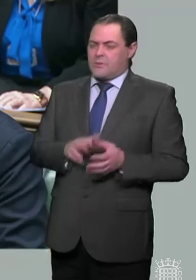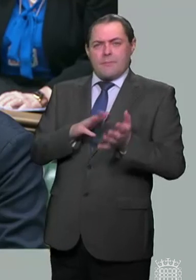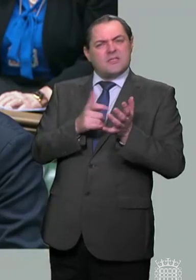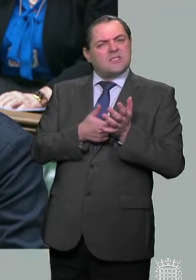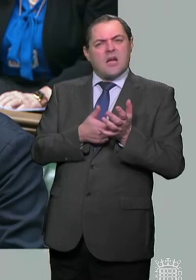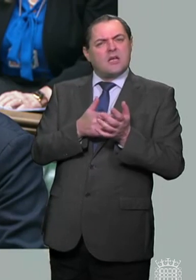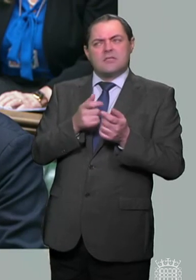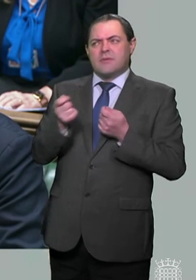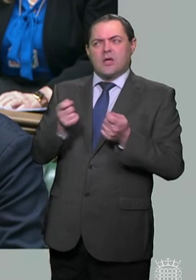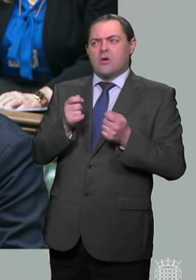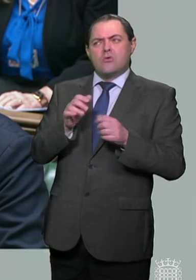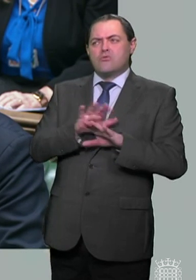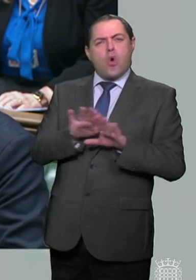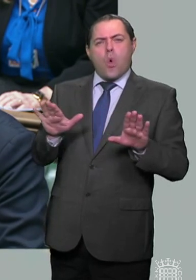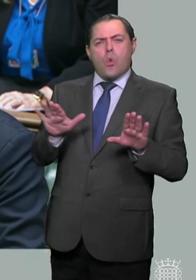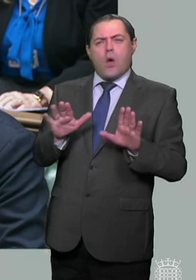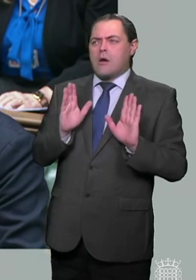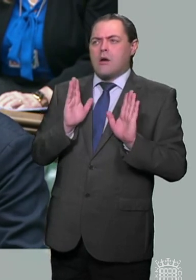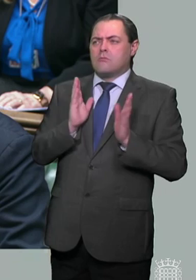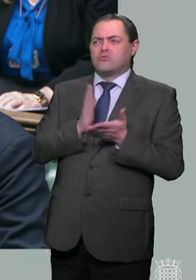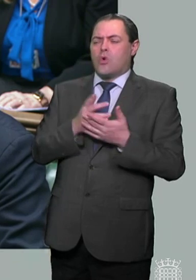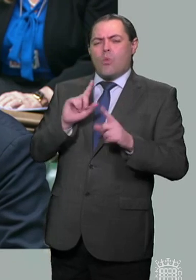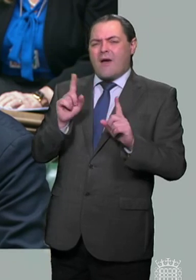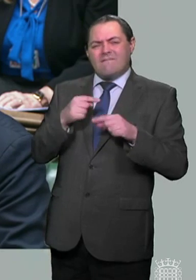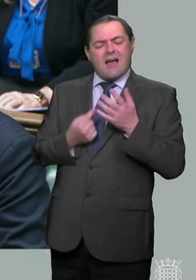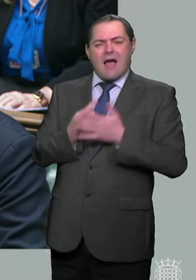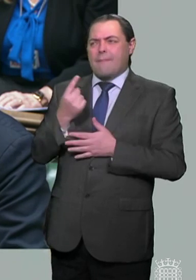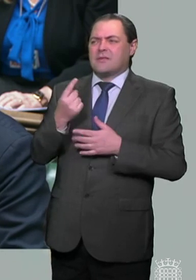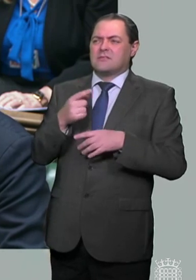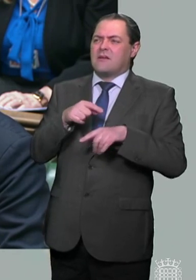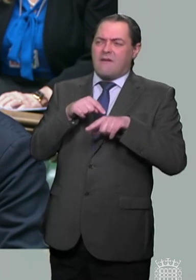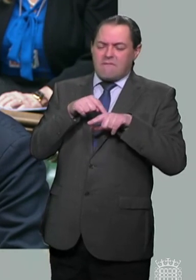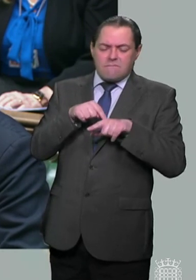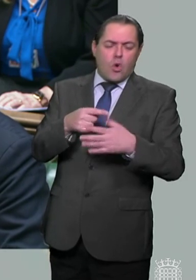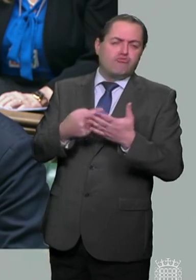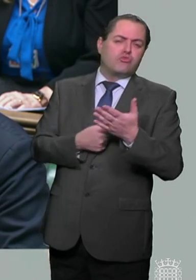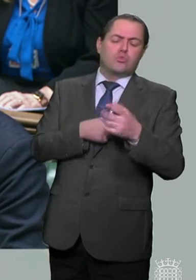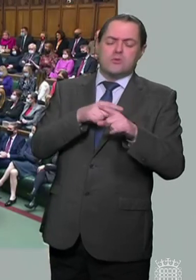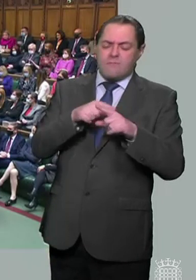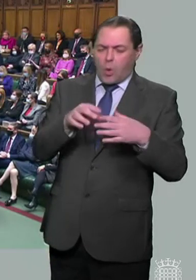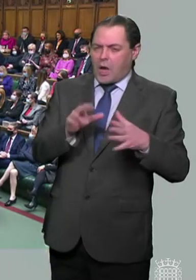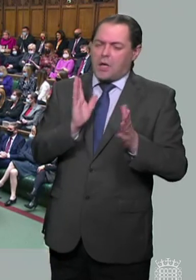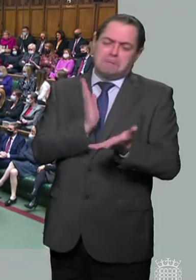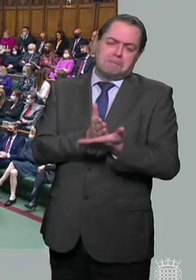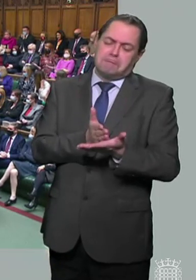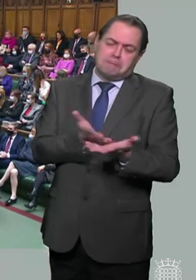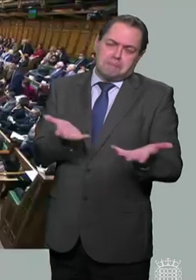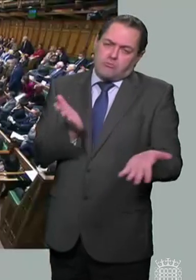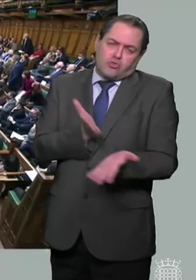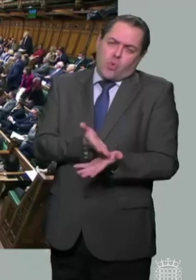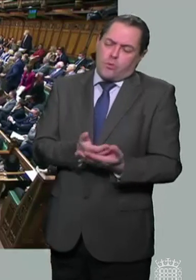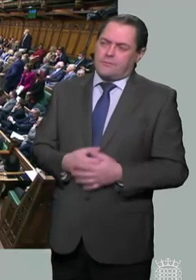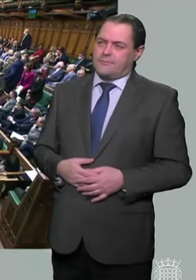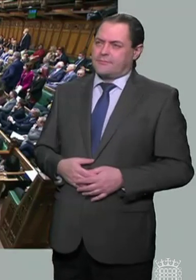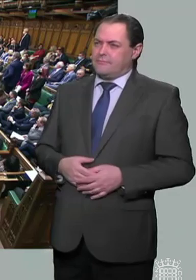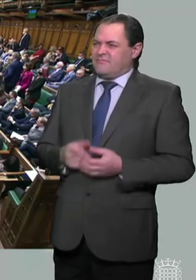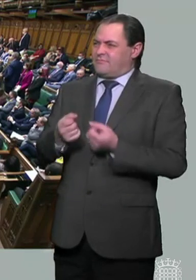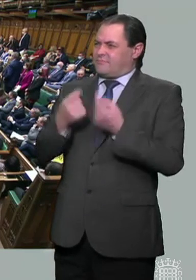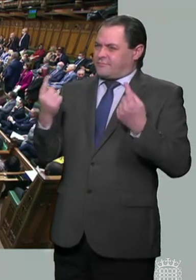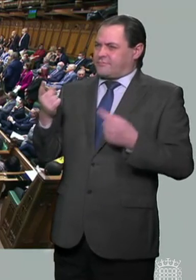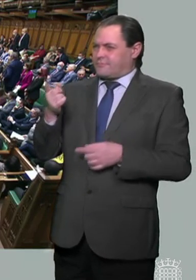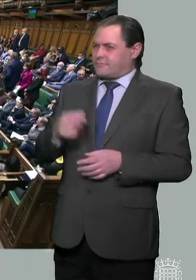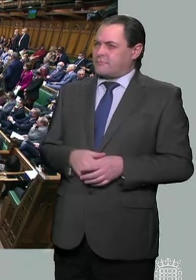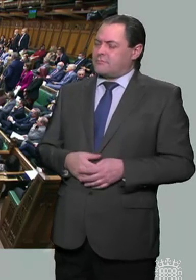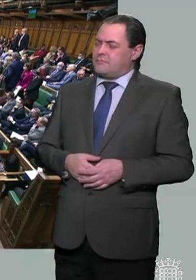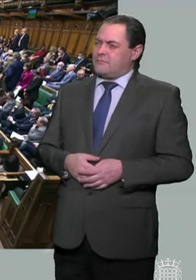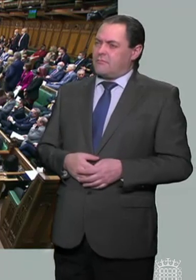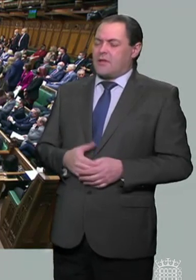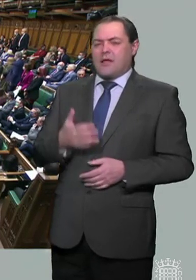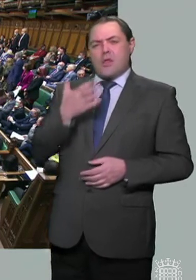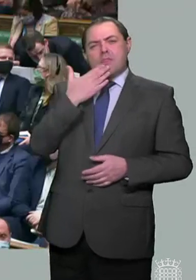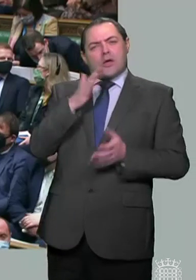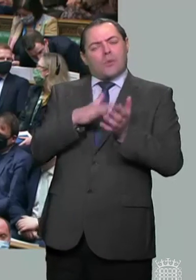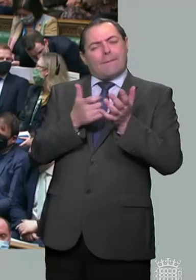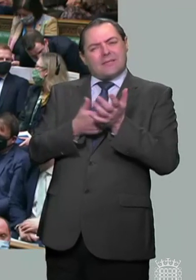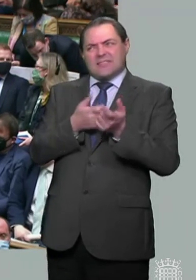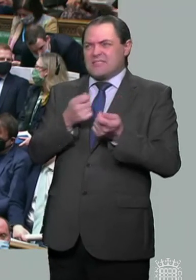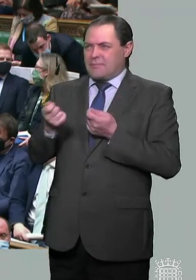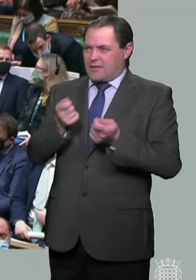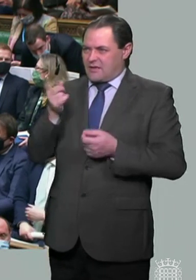No, but I am sure that whatever happened, the guidance was followed and the rules were followed at all times.